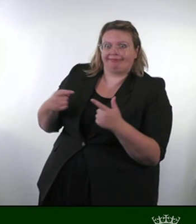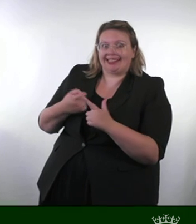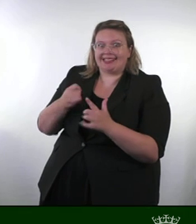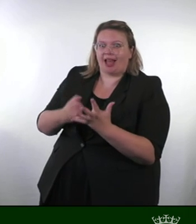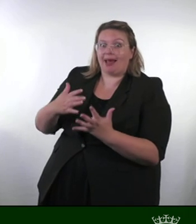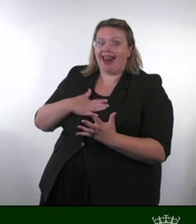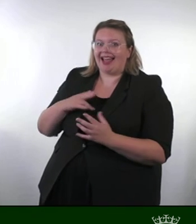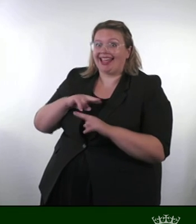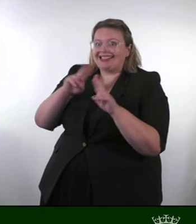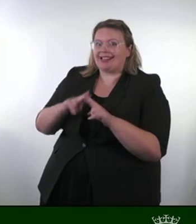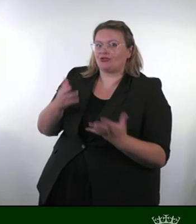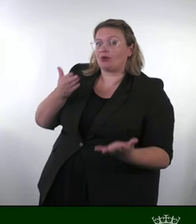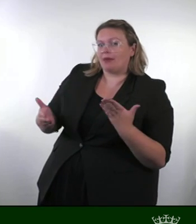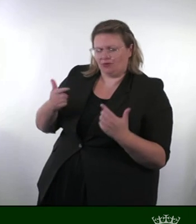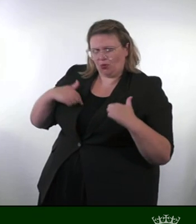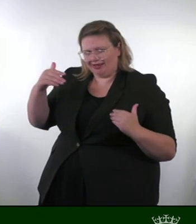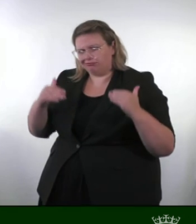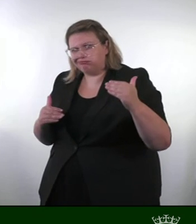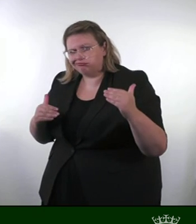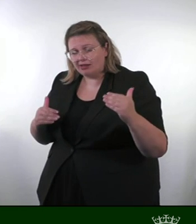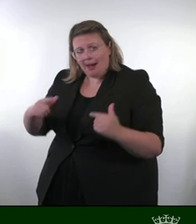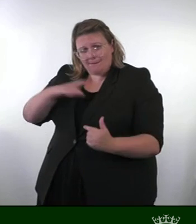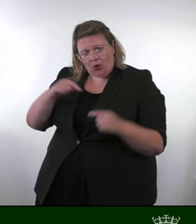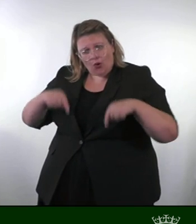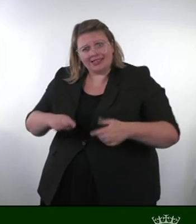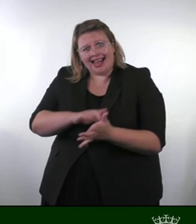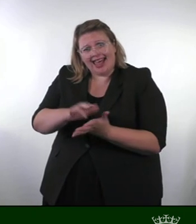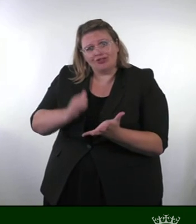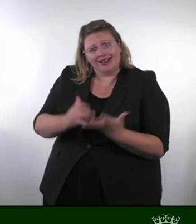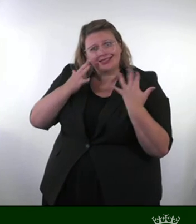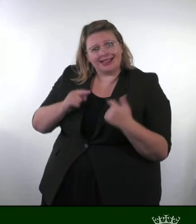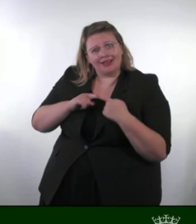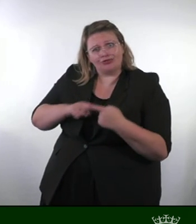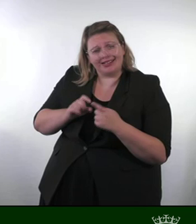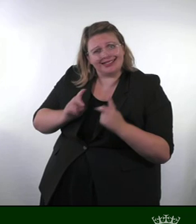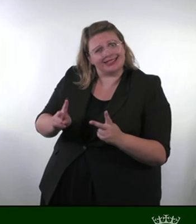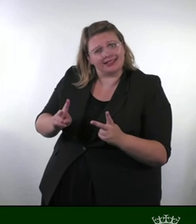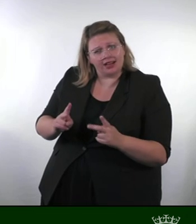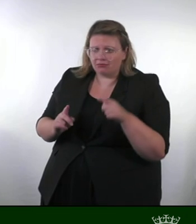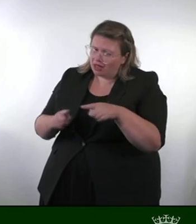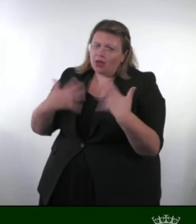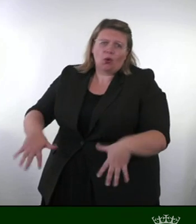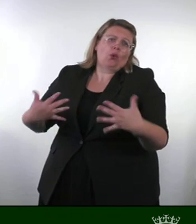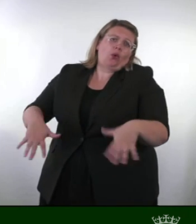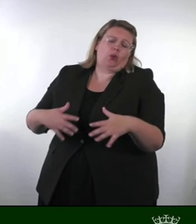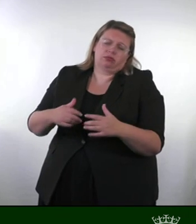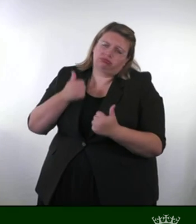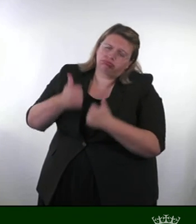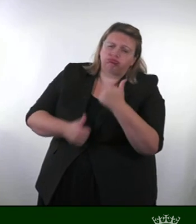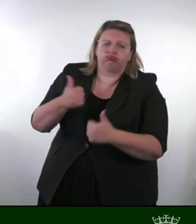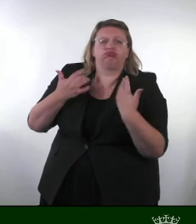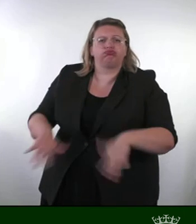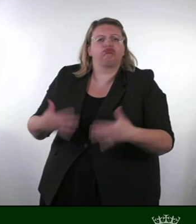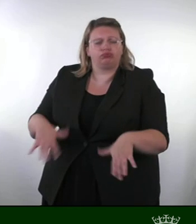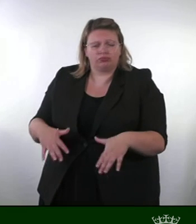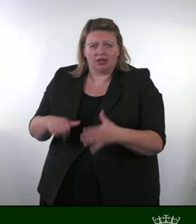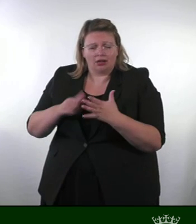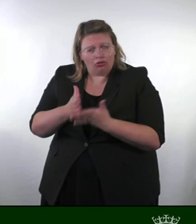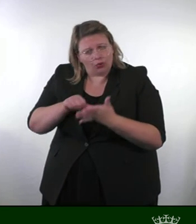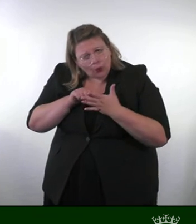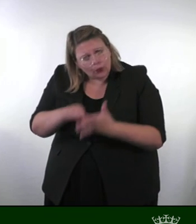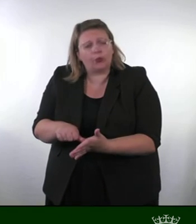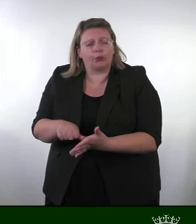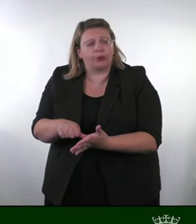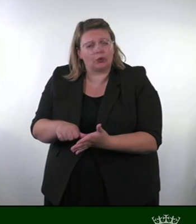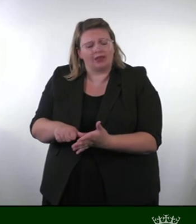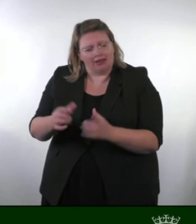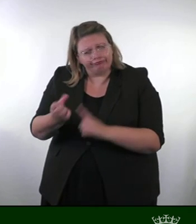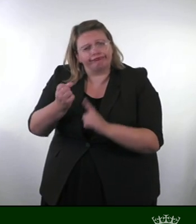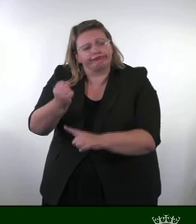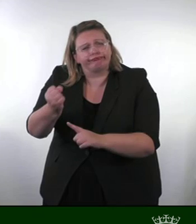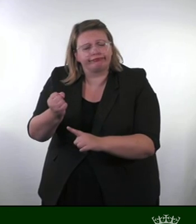That is thanks to the efforts of NHS Test and Trace, which is, in my view, doing an absolutely heroic job in spite of the difficulties that it faces.